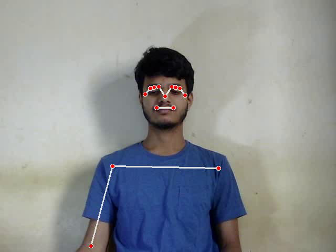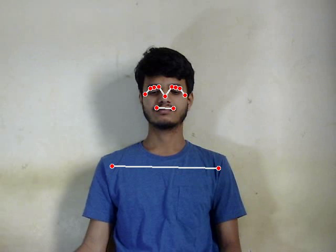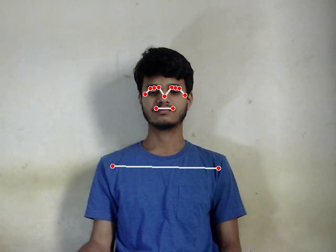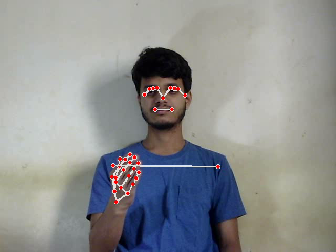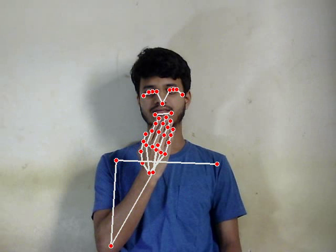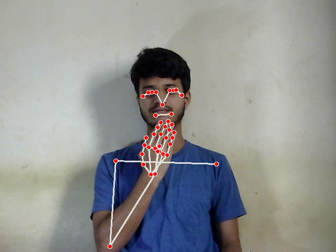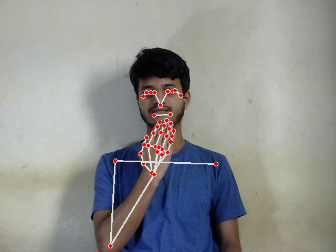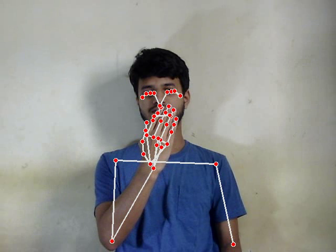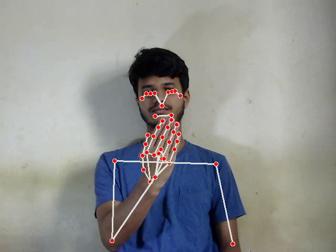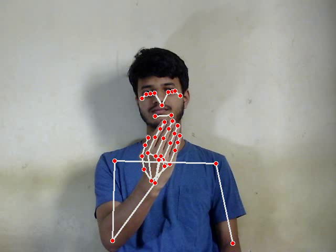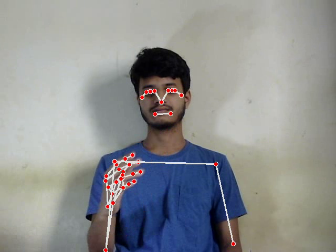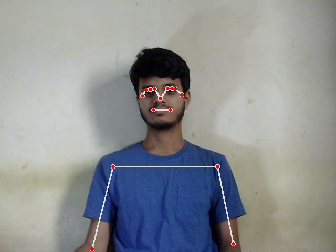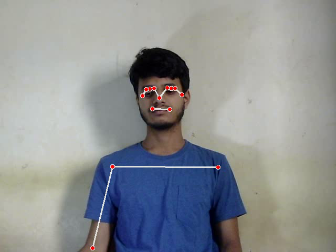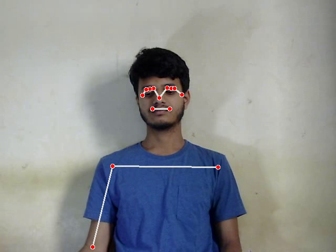thank you